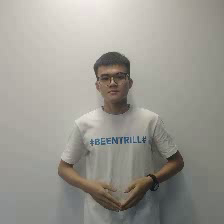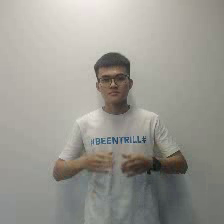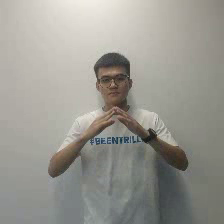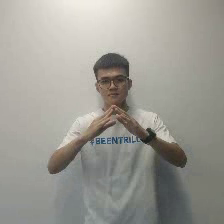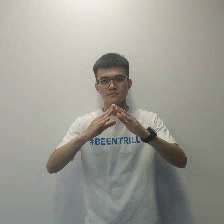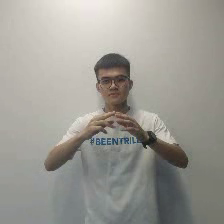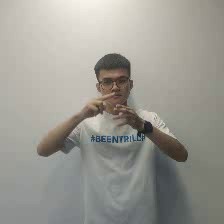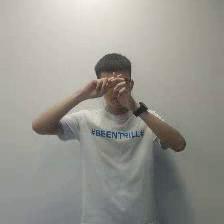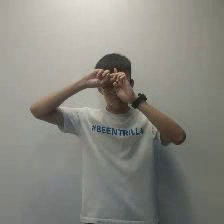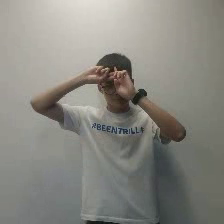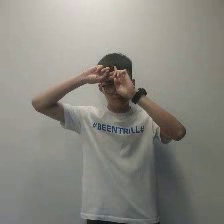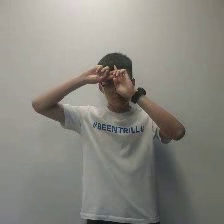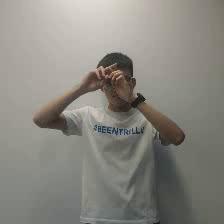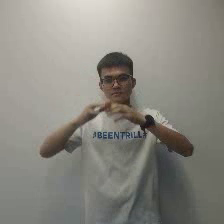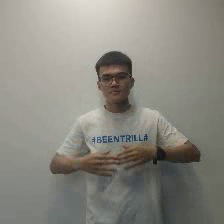Bệnh viện